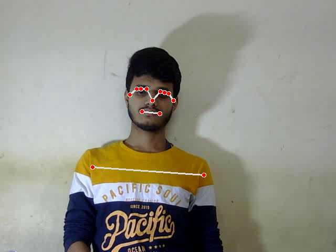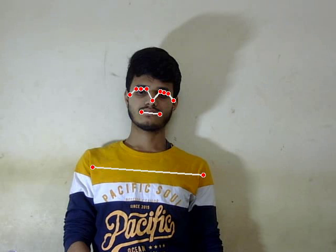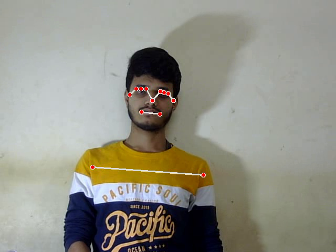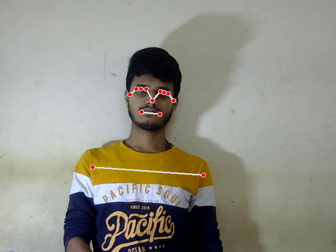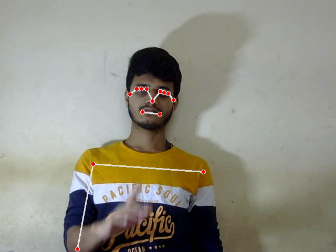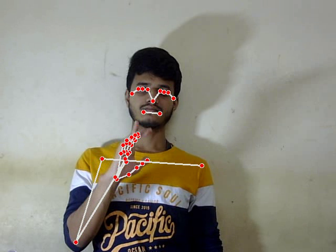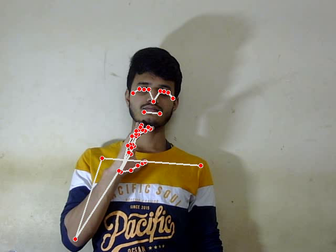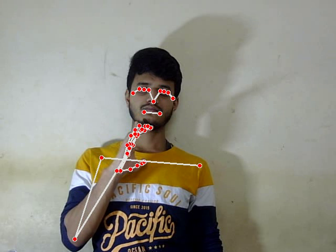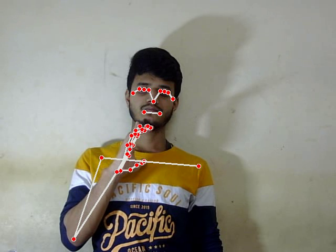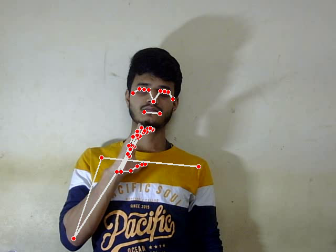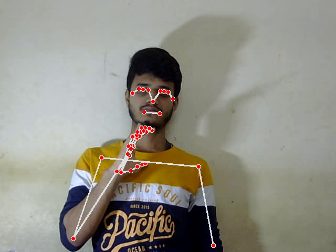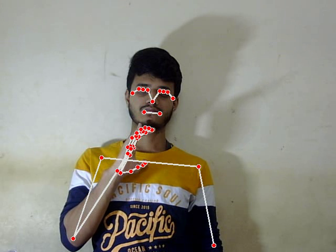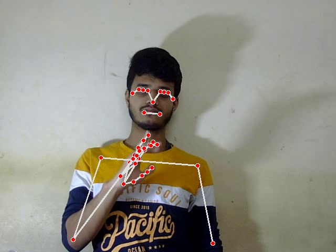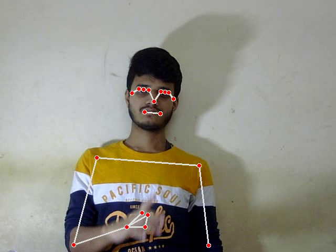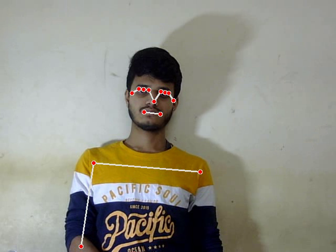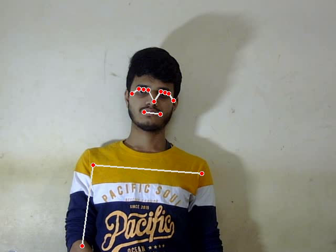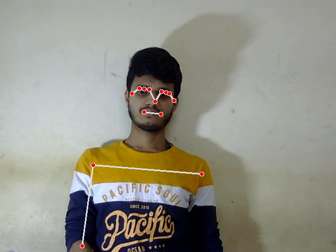fine